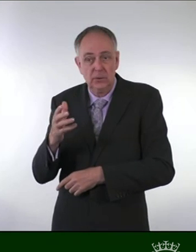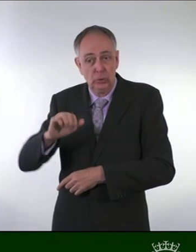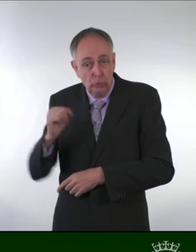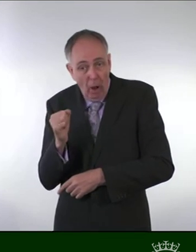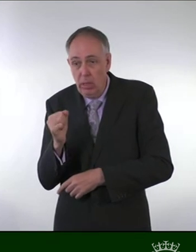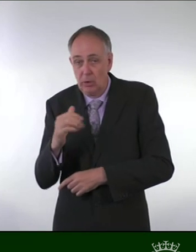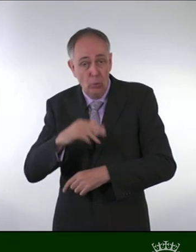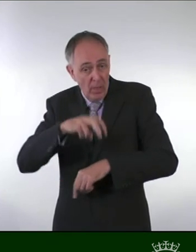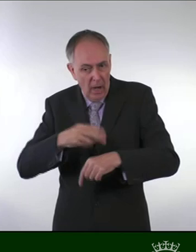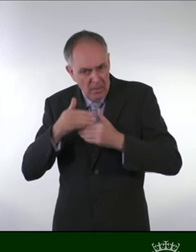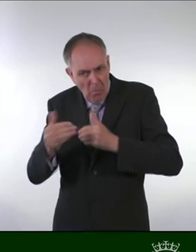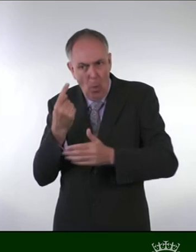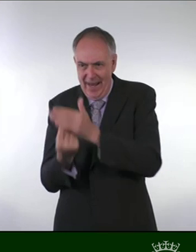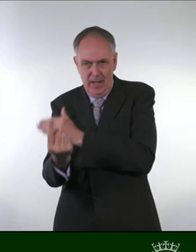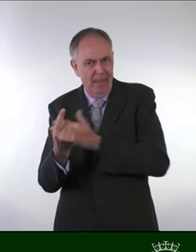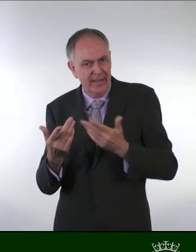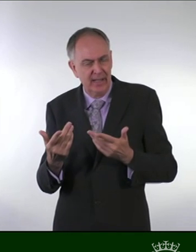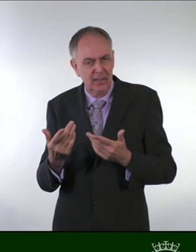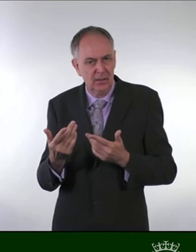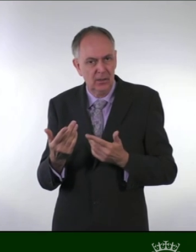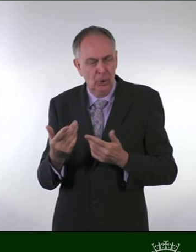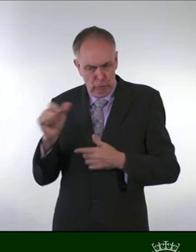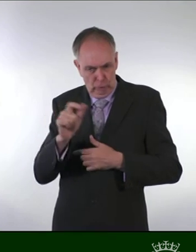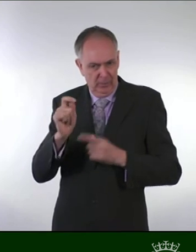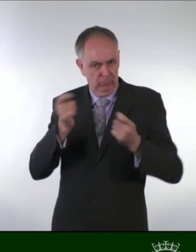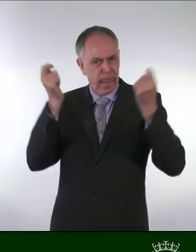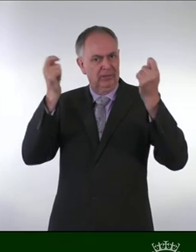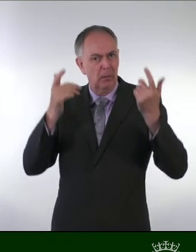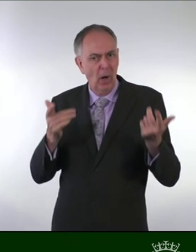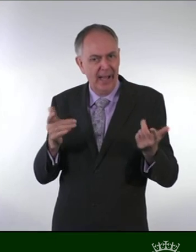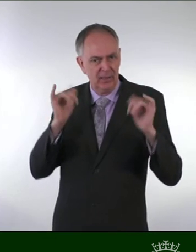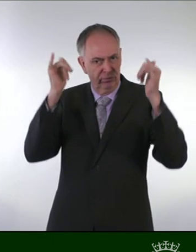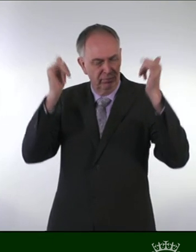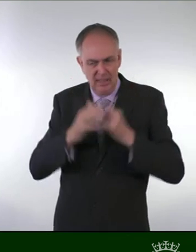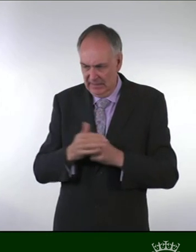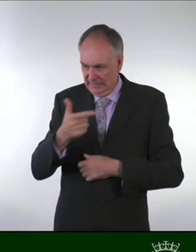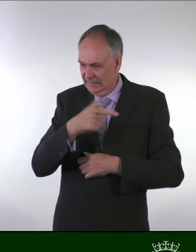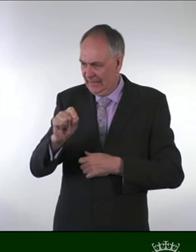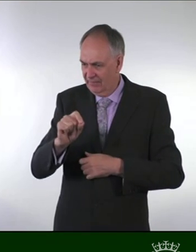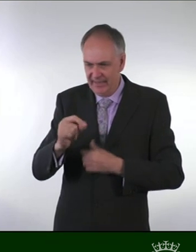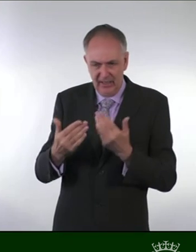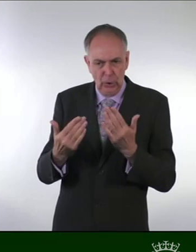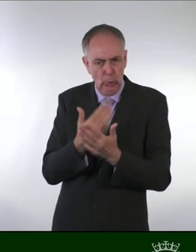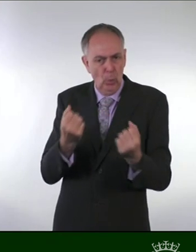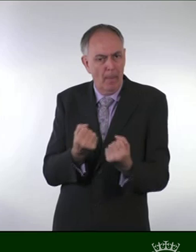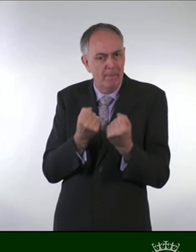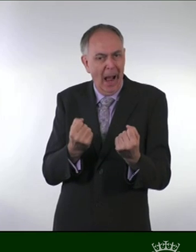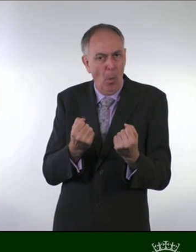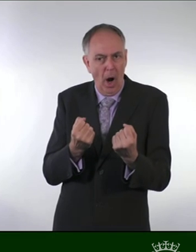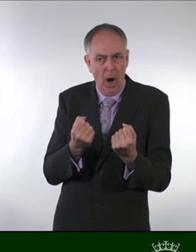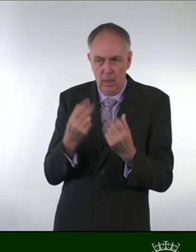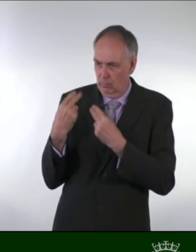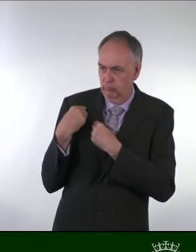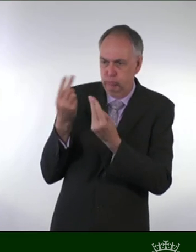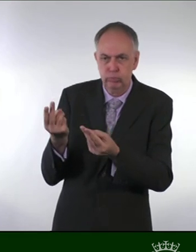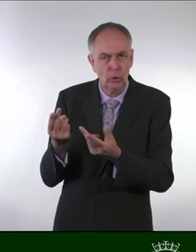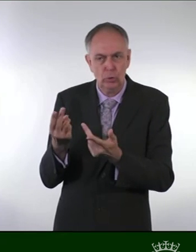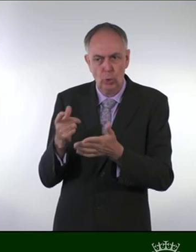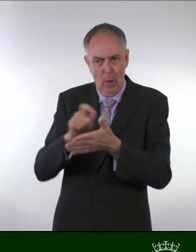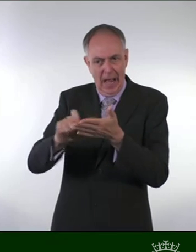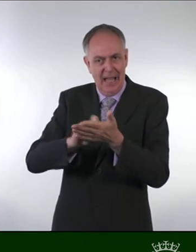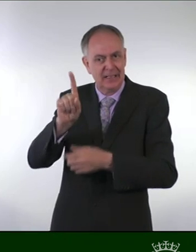The right honourable Gentleman should be celebrating the 70 or more powers that are going to be transferred to the elected people in Scotland.